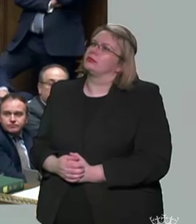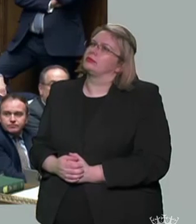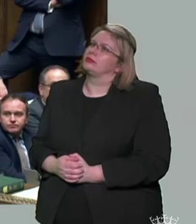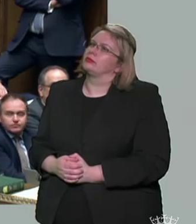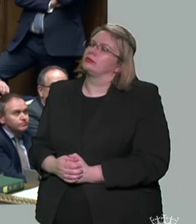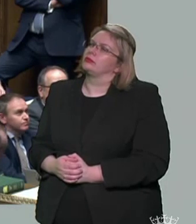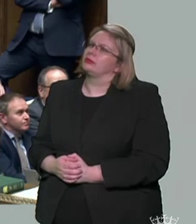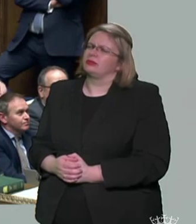Hear, hear!